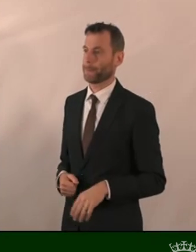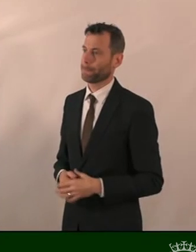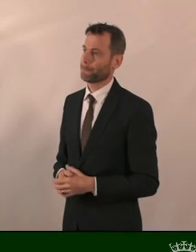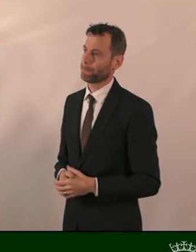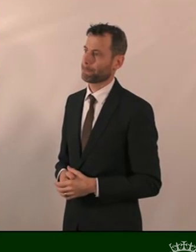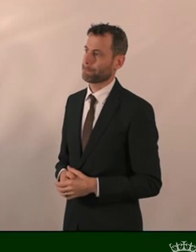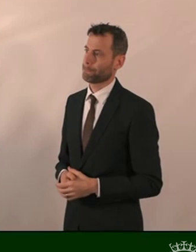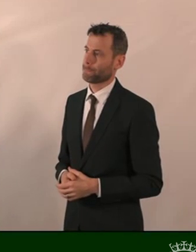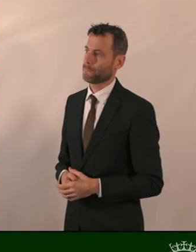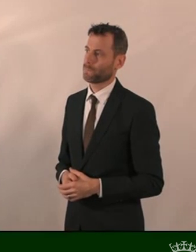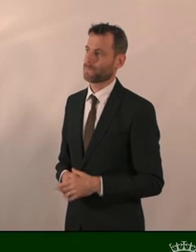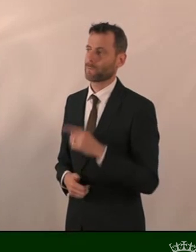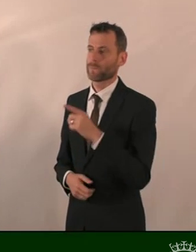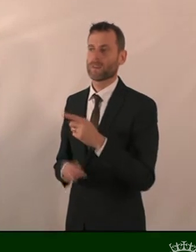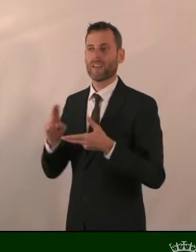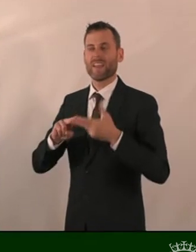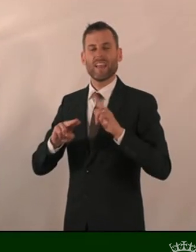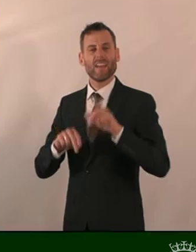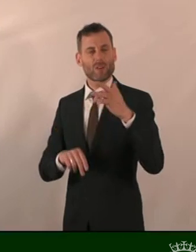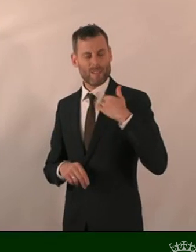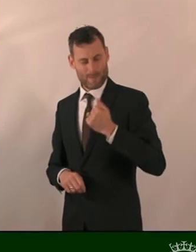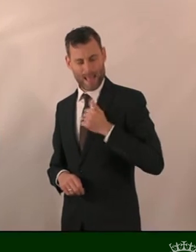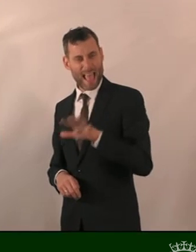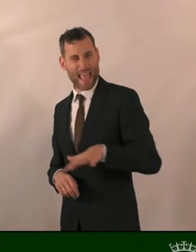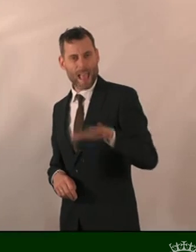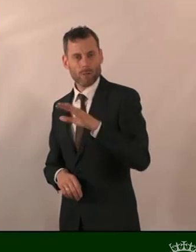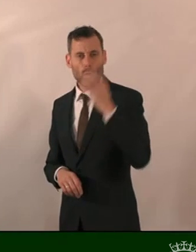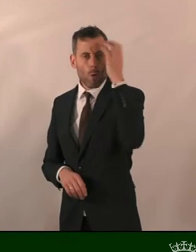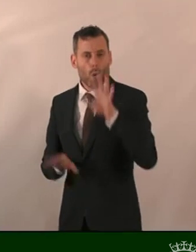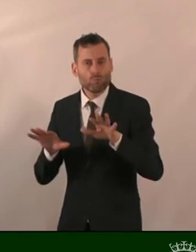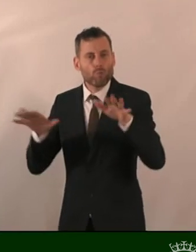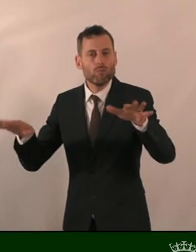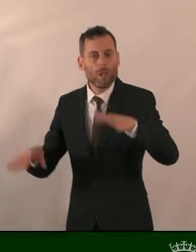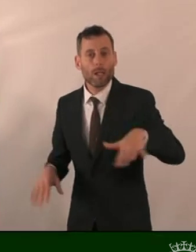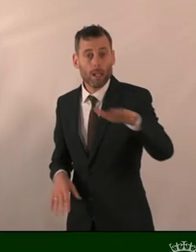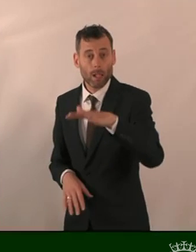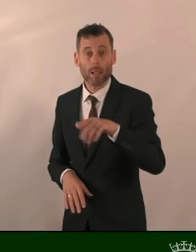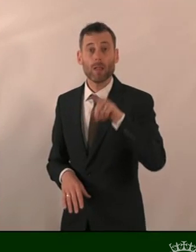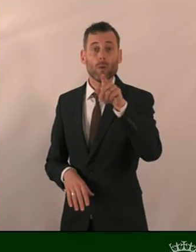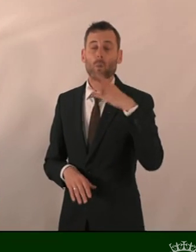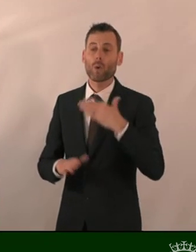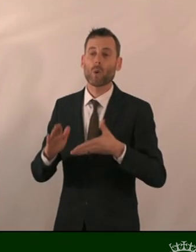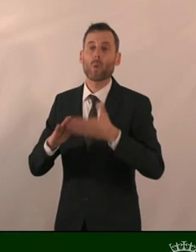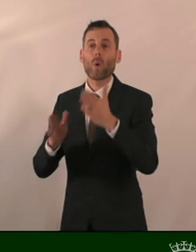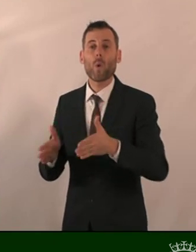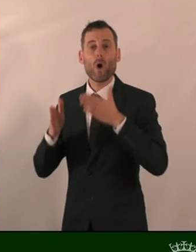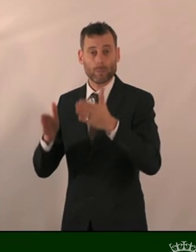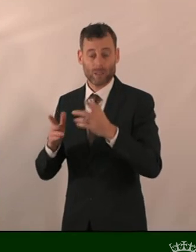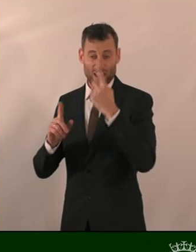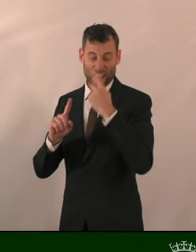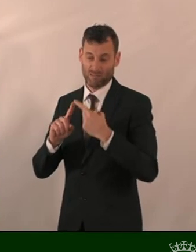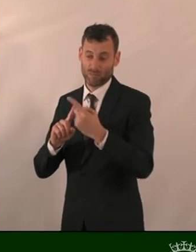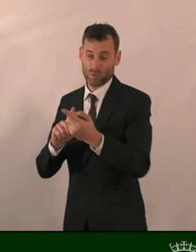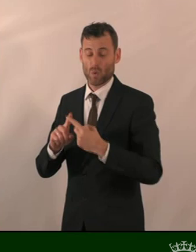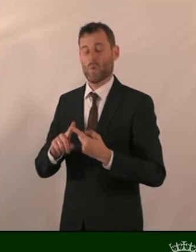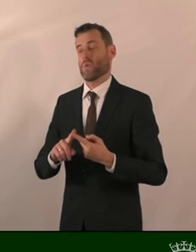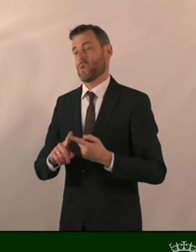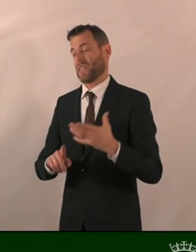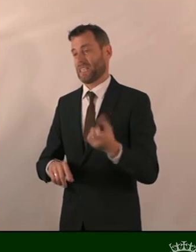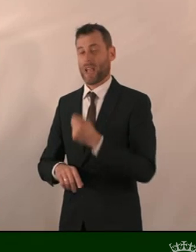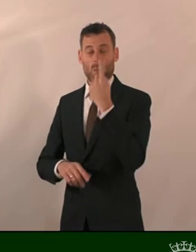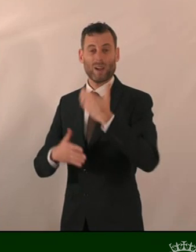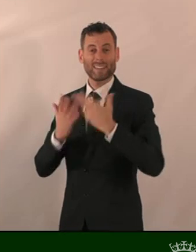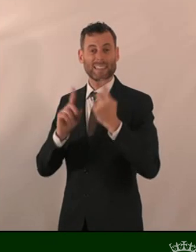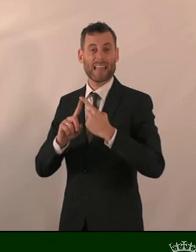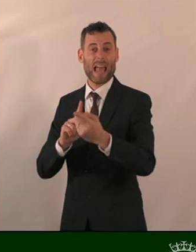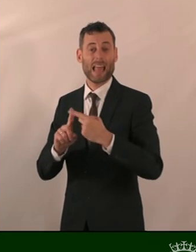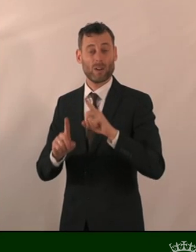For someone living in one of the rural villages in my constituency, it can take a whole day to travel to and from a hospital appointment, because bus services are so few and far between.